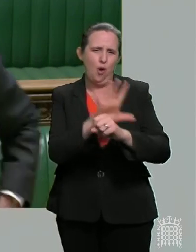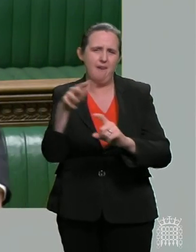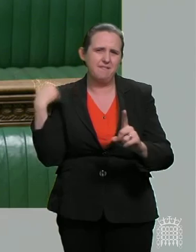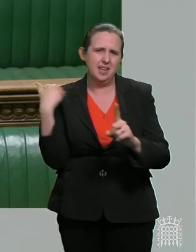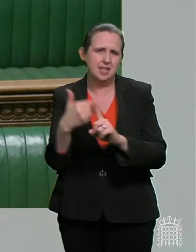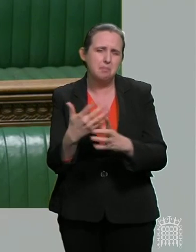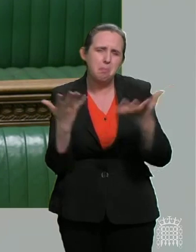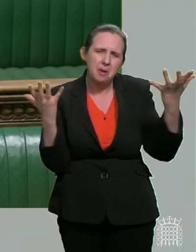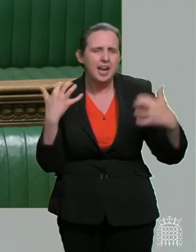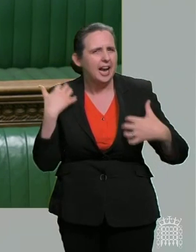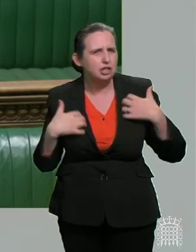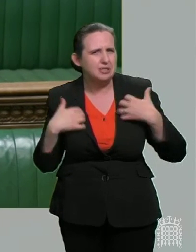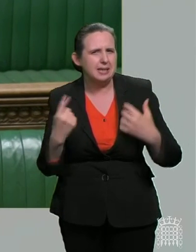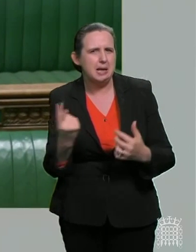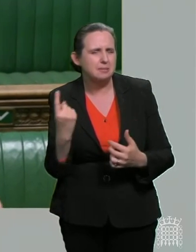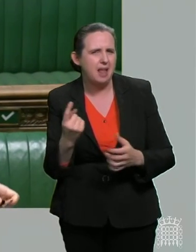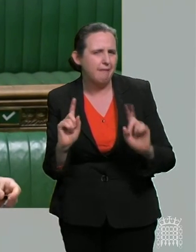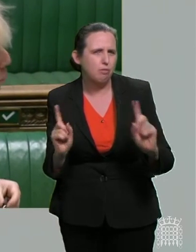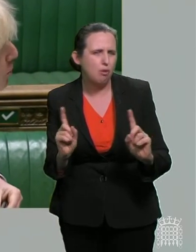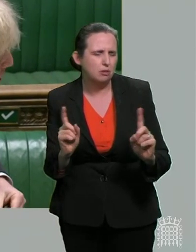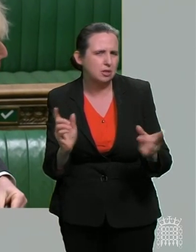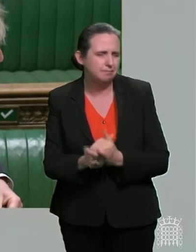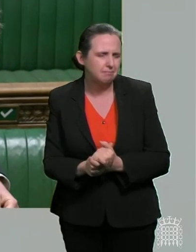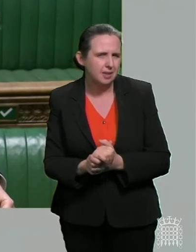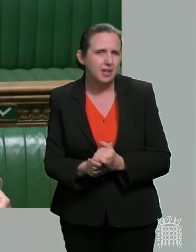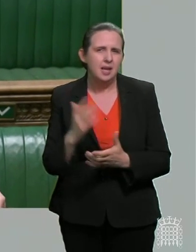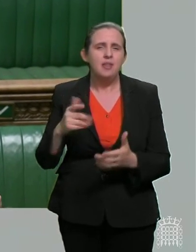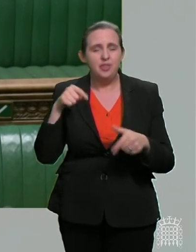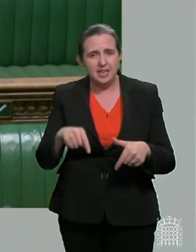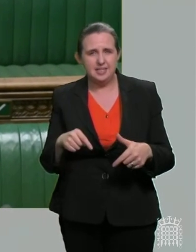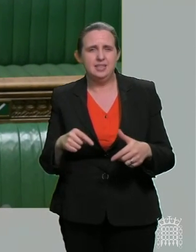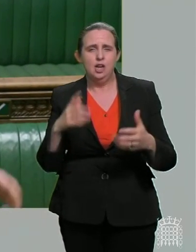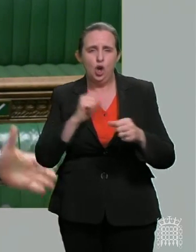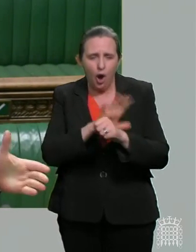Some people have said that this is a “good crisis”.